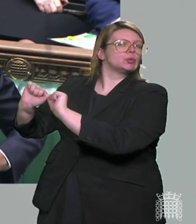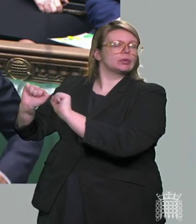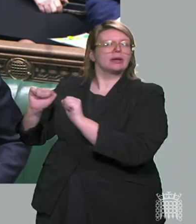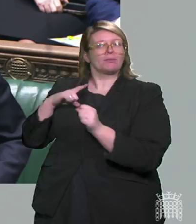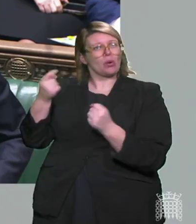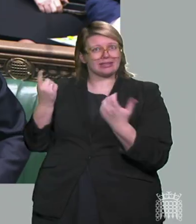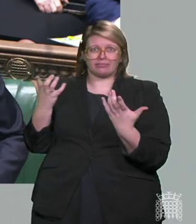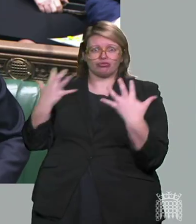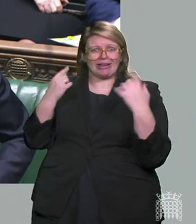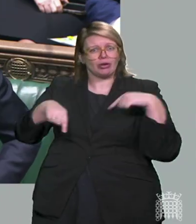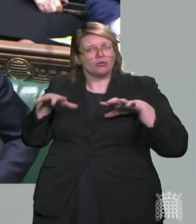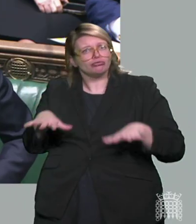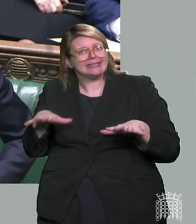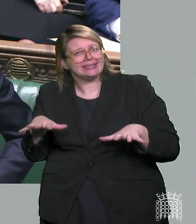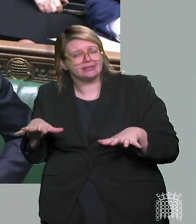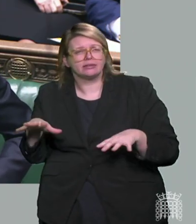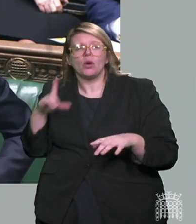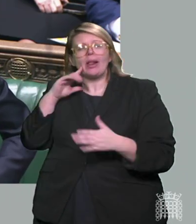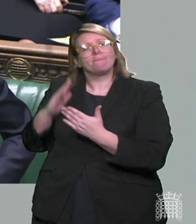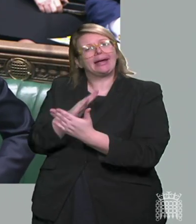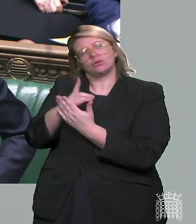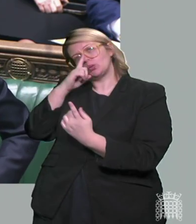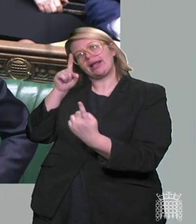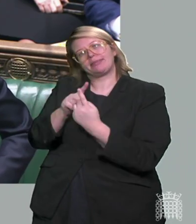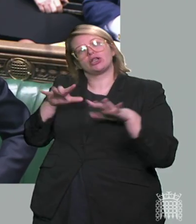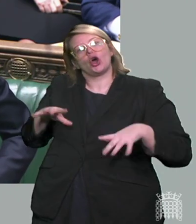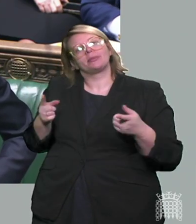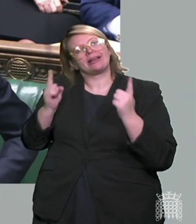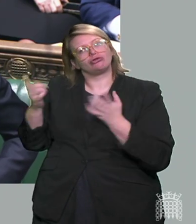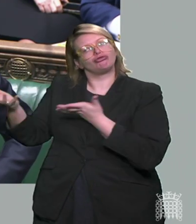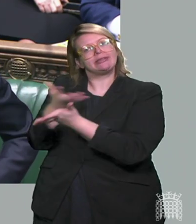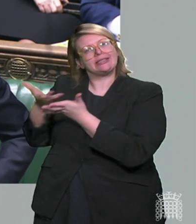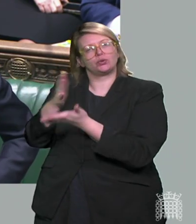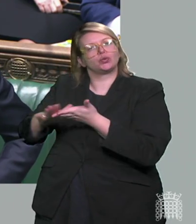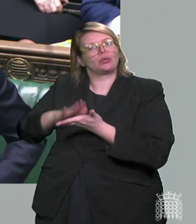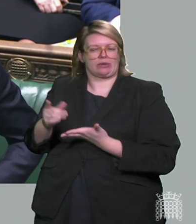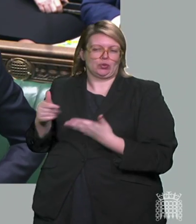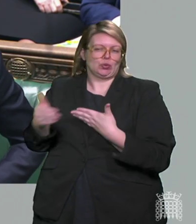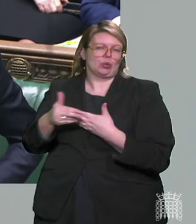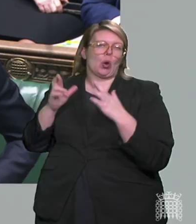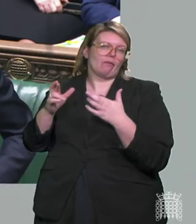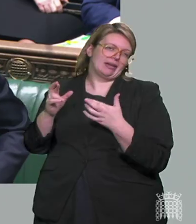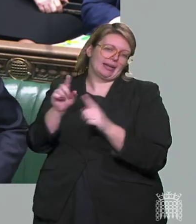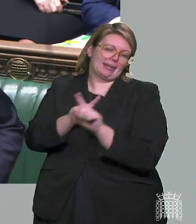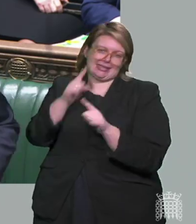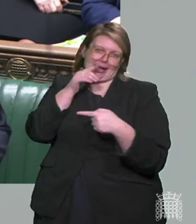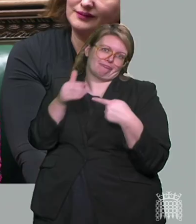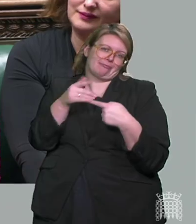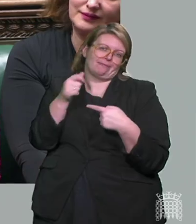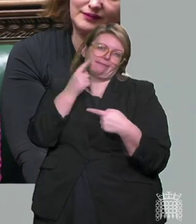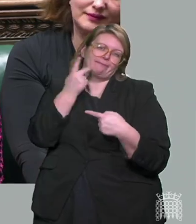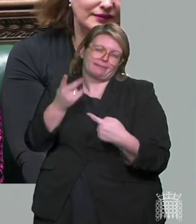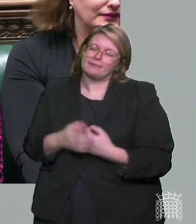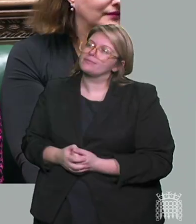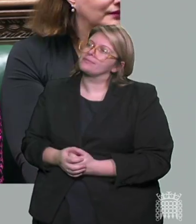I will ensure that she meets the Home Secretary as soon as possible to discuss her concerns—hopefully we can arrange that meeting in the coming days.